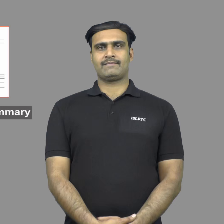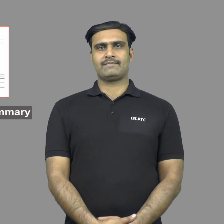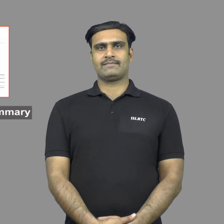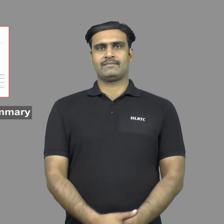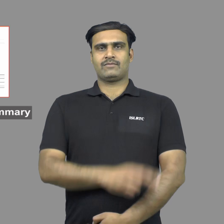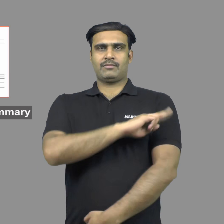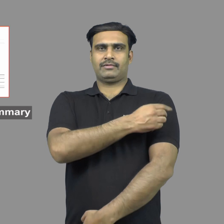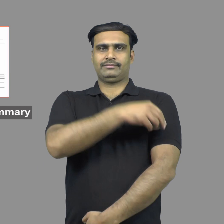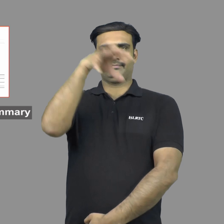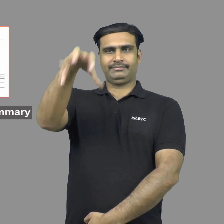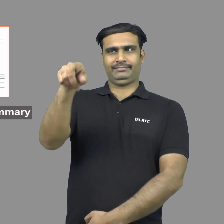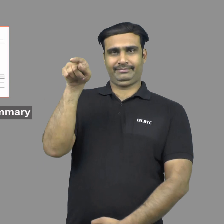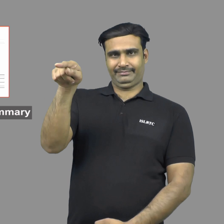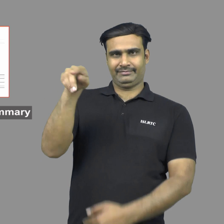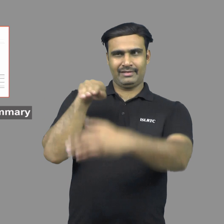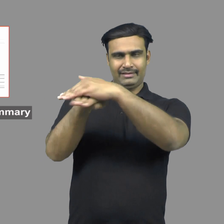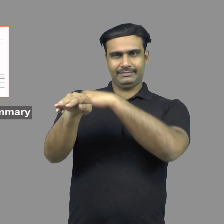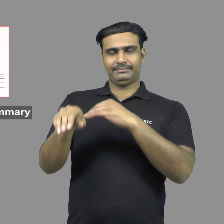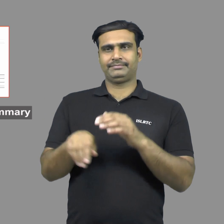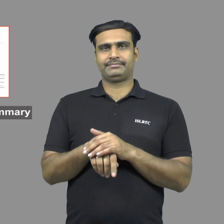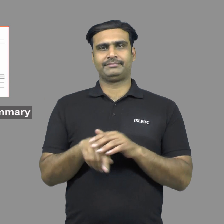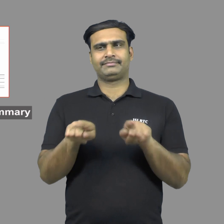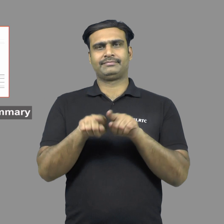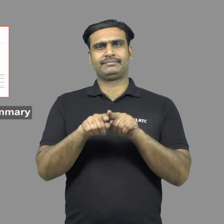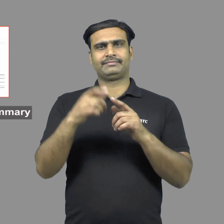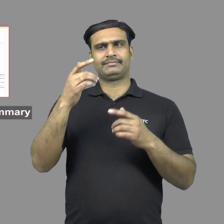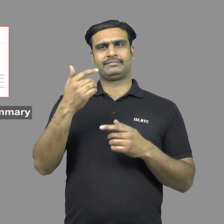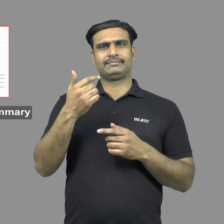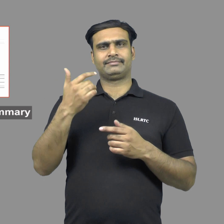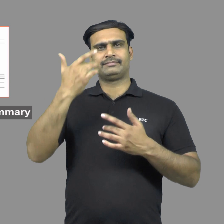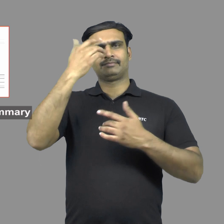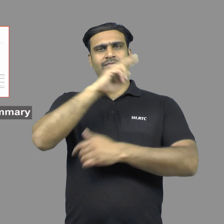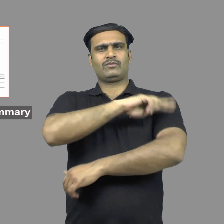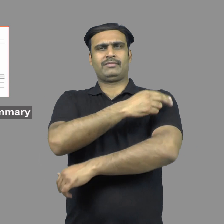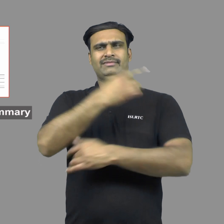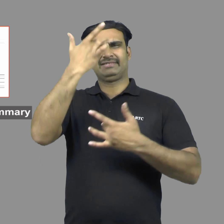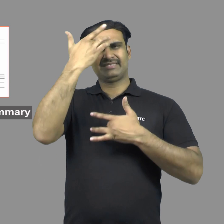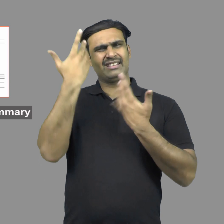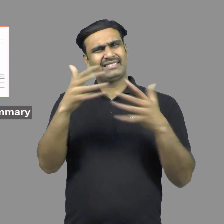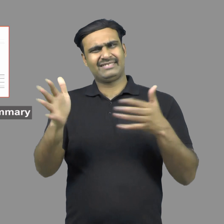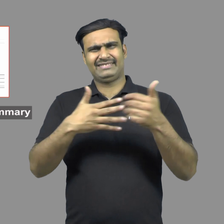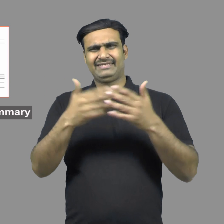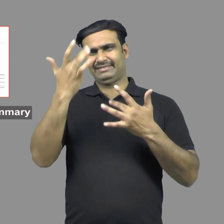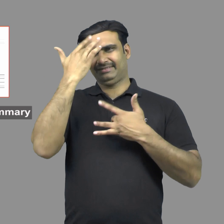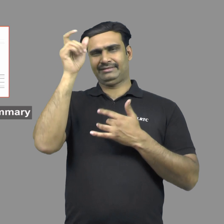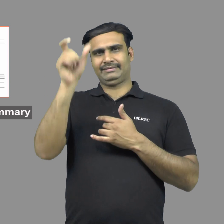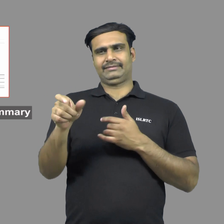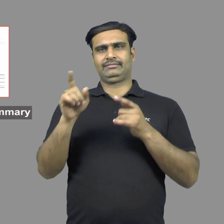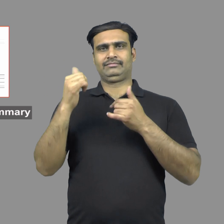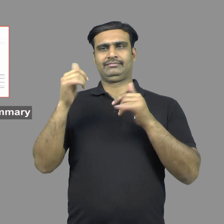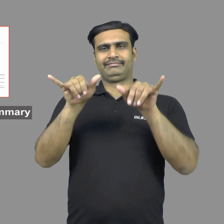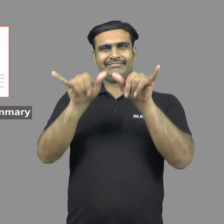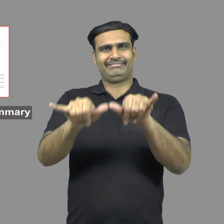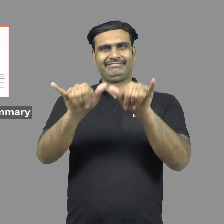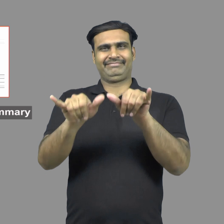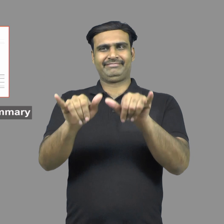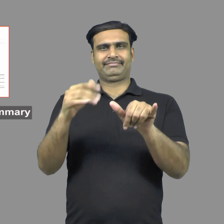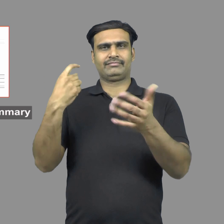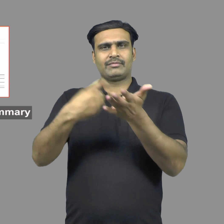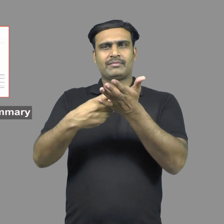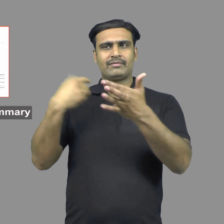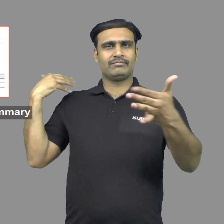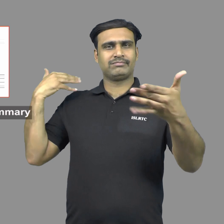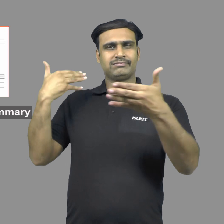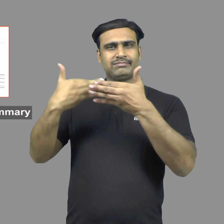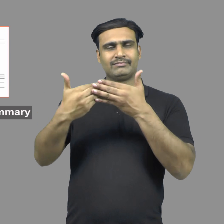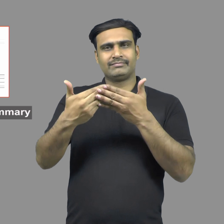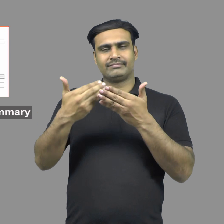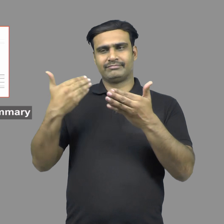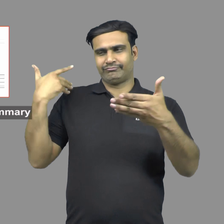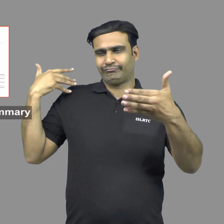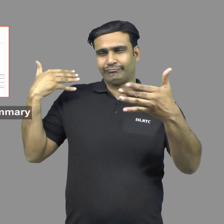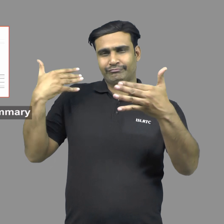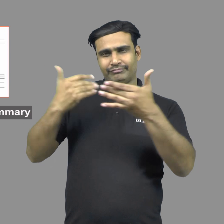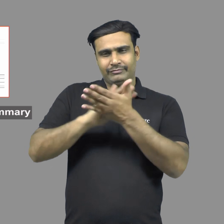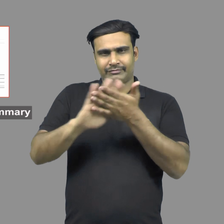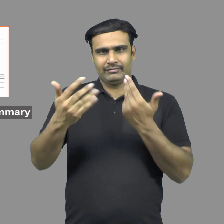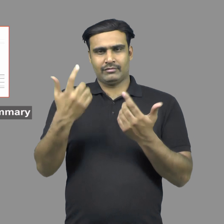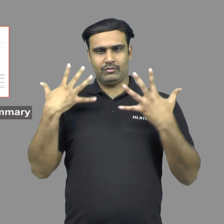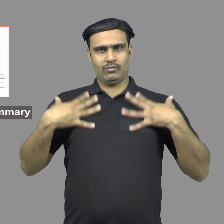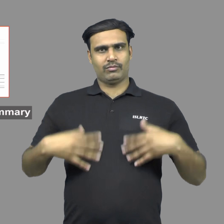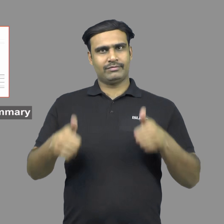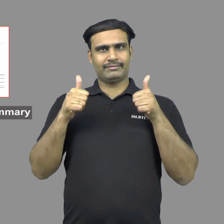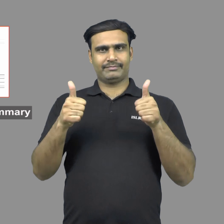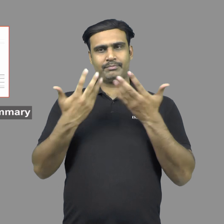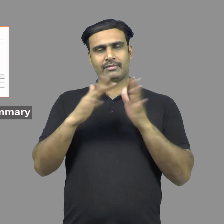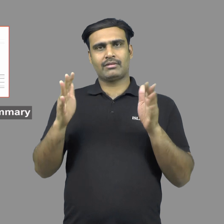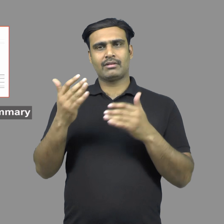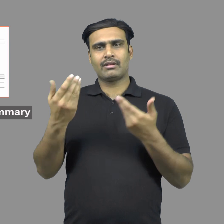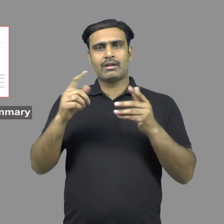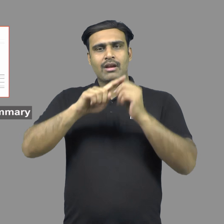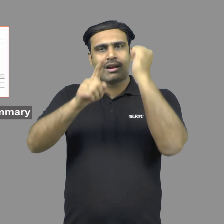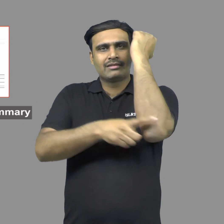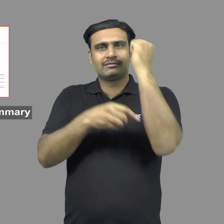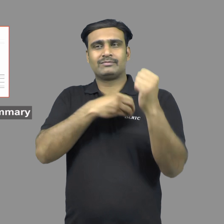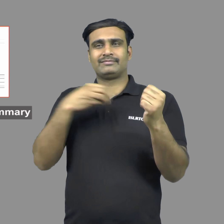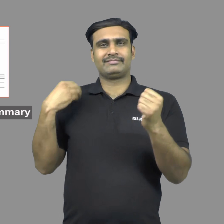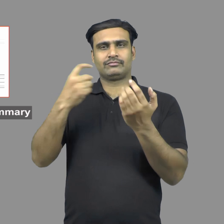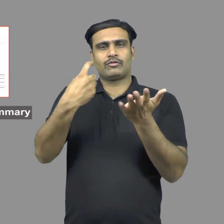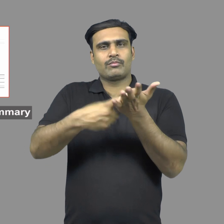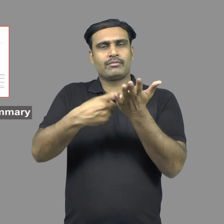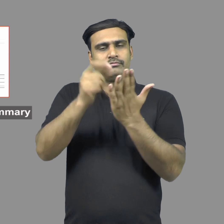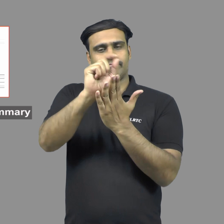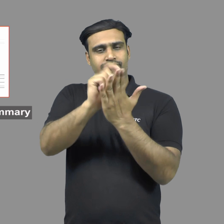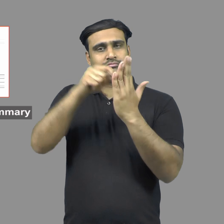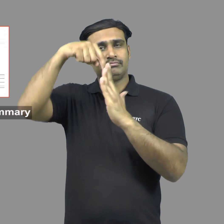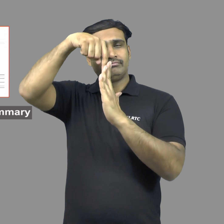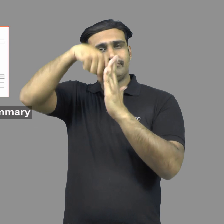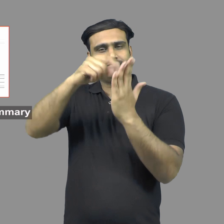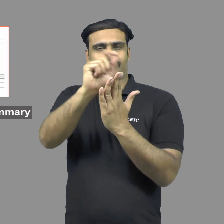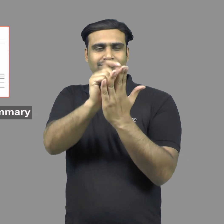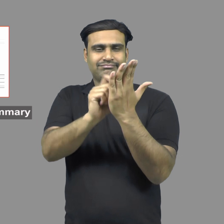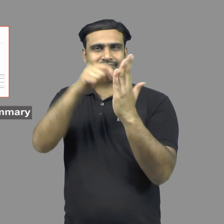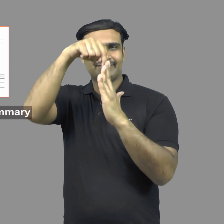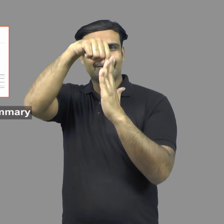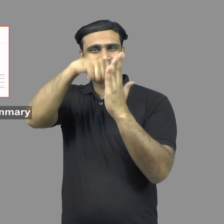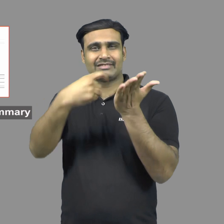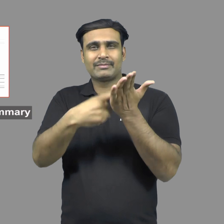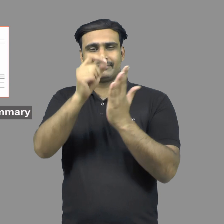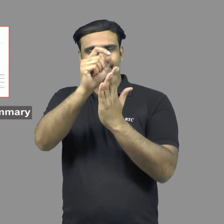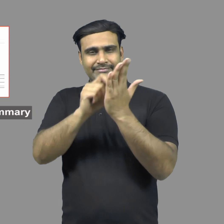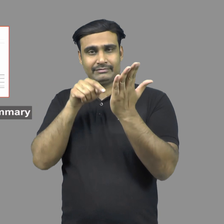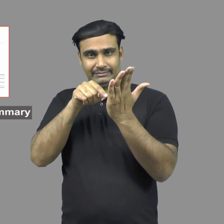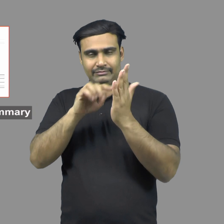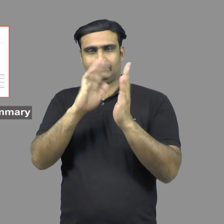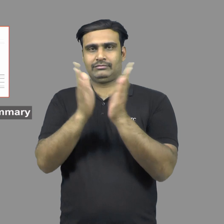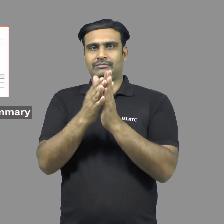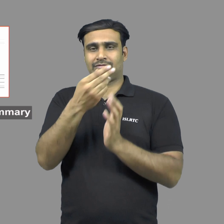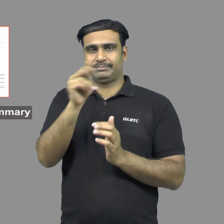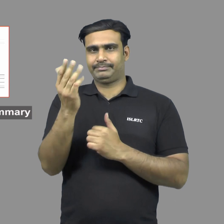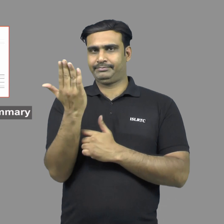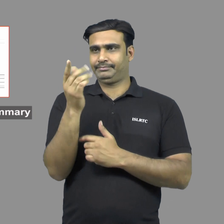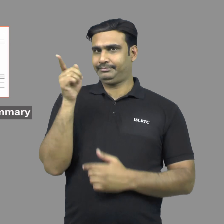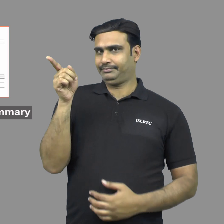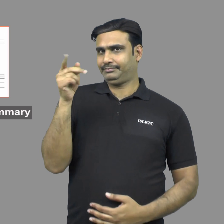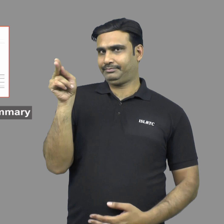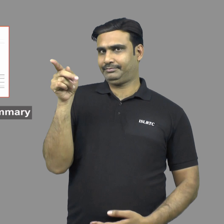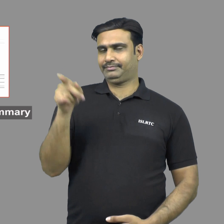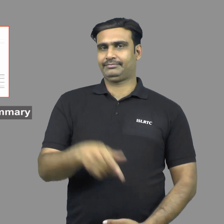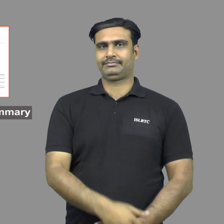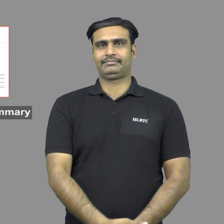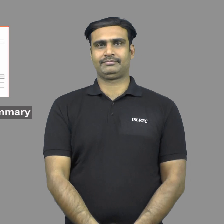Discharge Summary